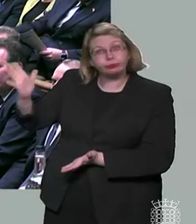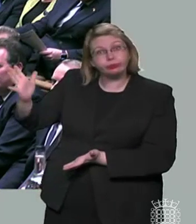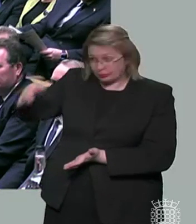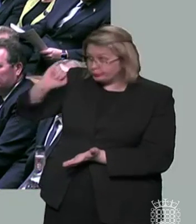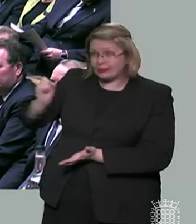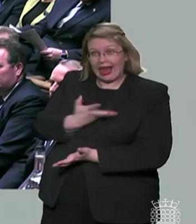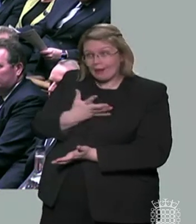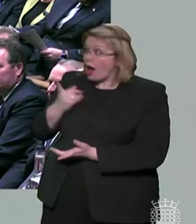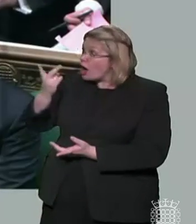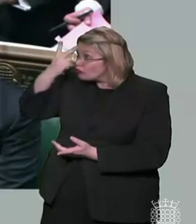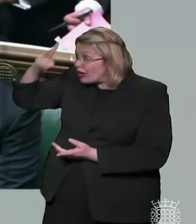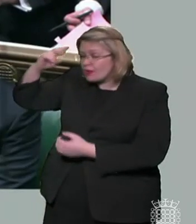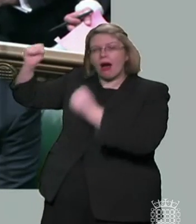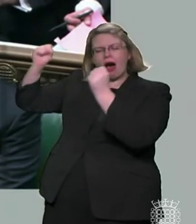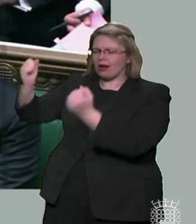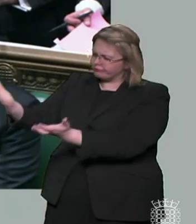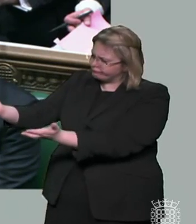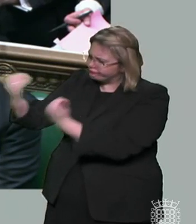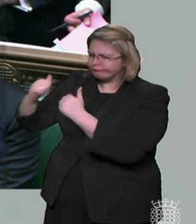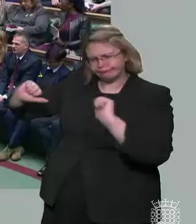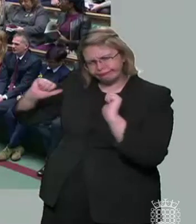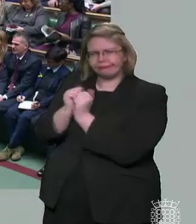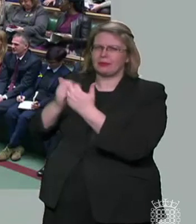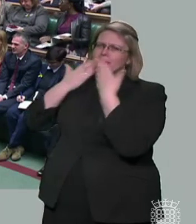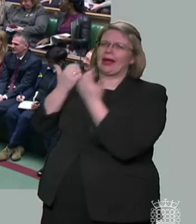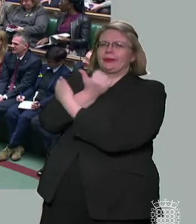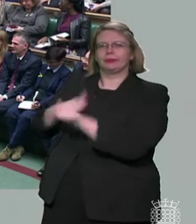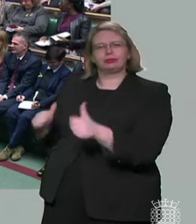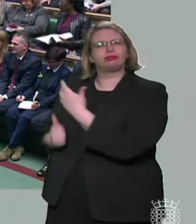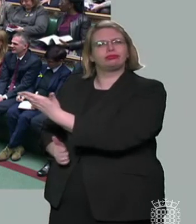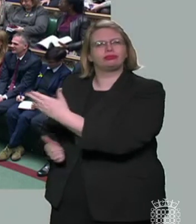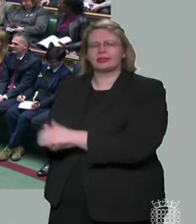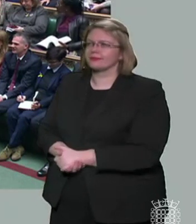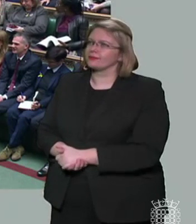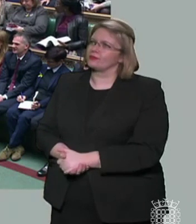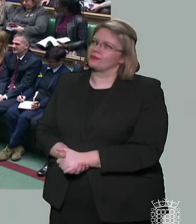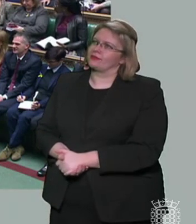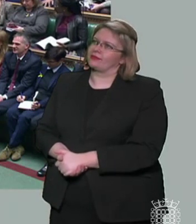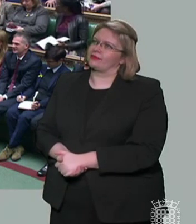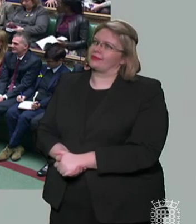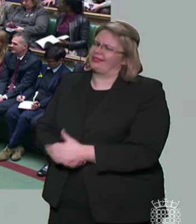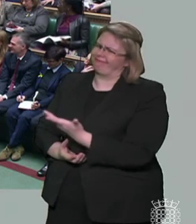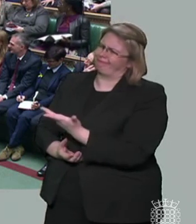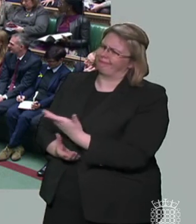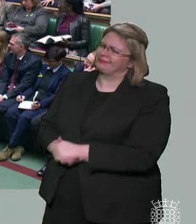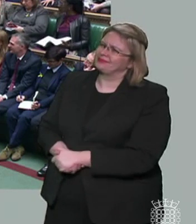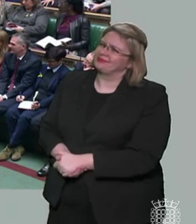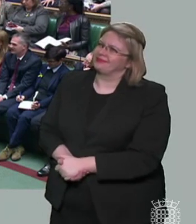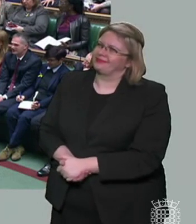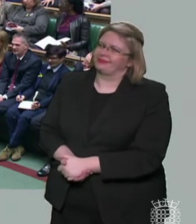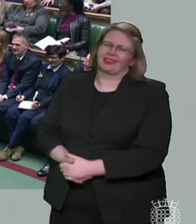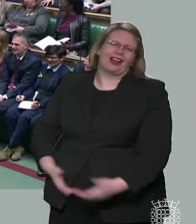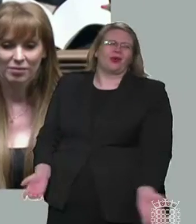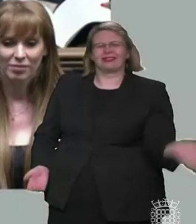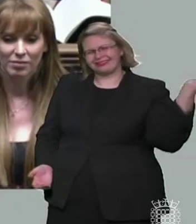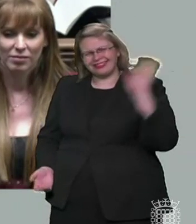I am delighted to now welcome them into the fold.